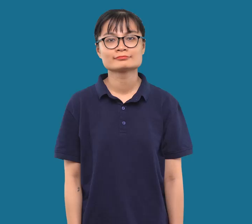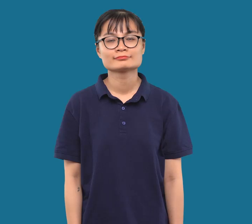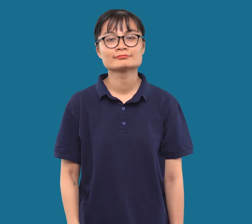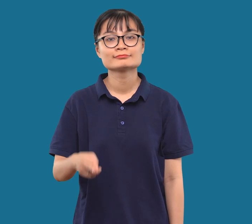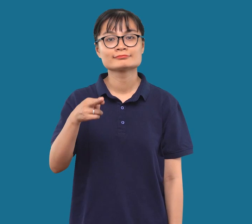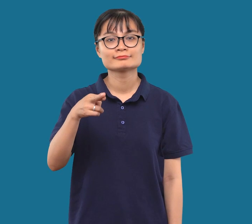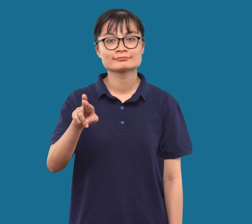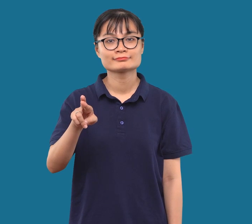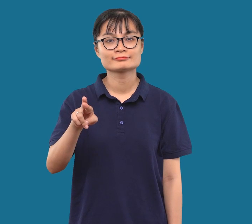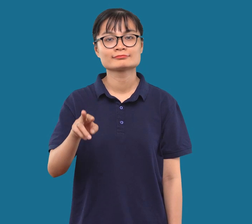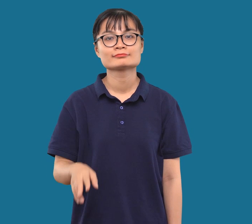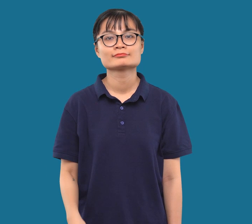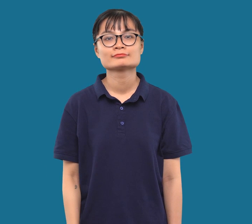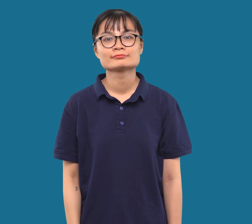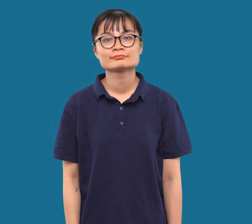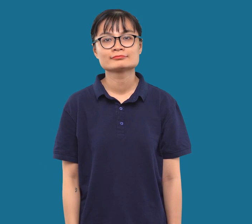r